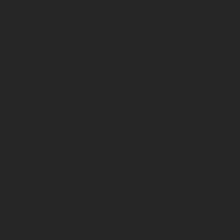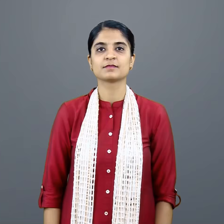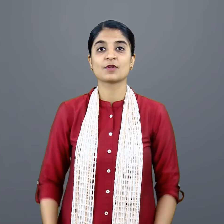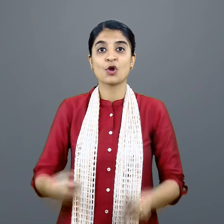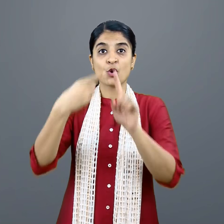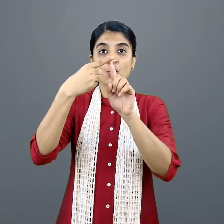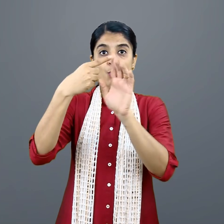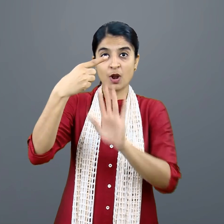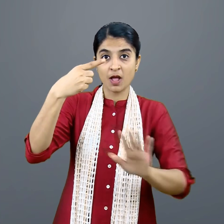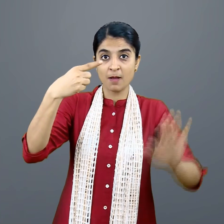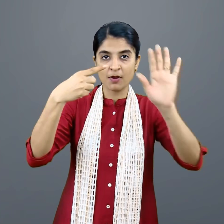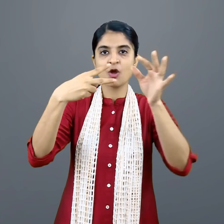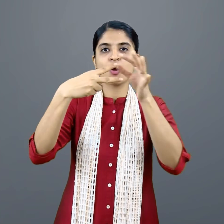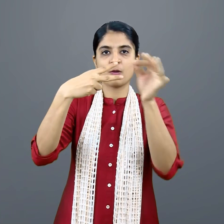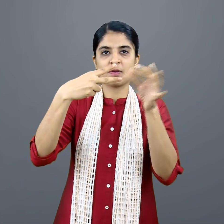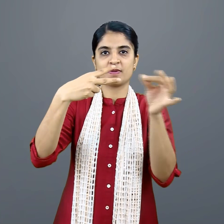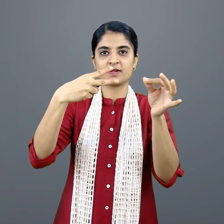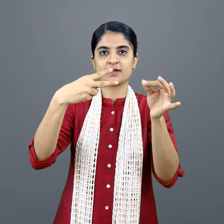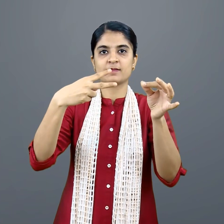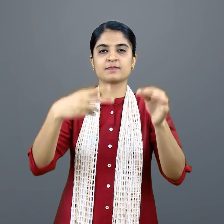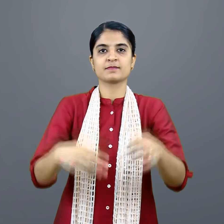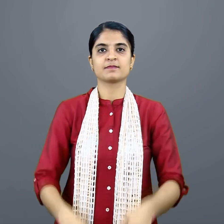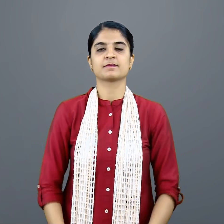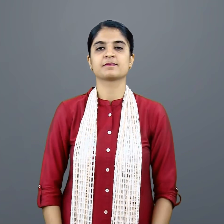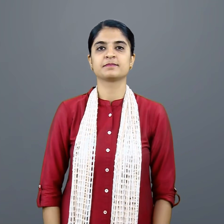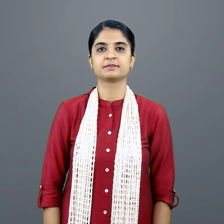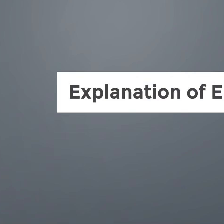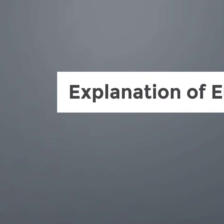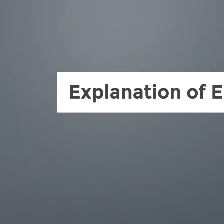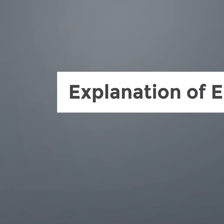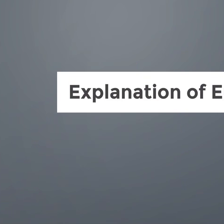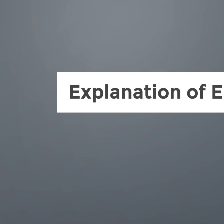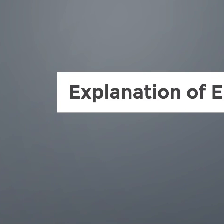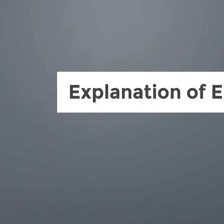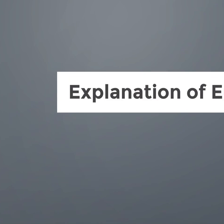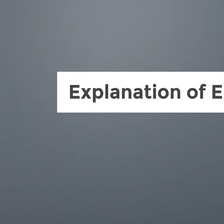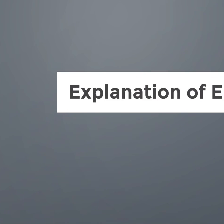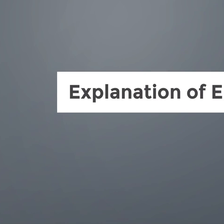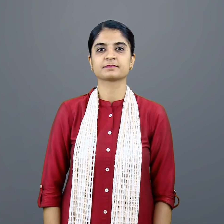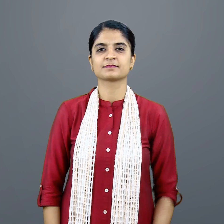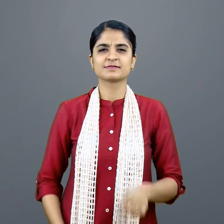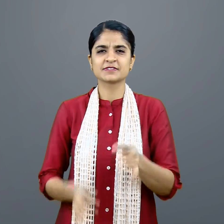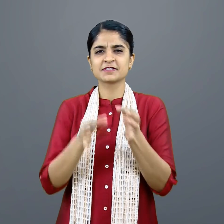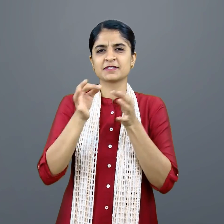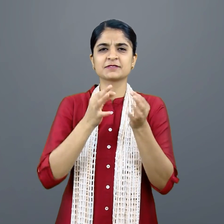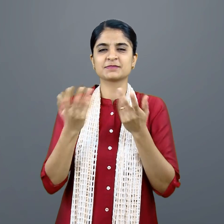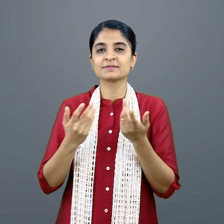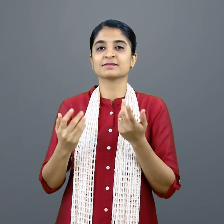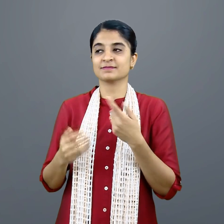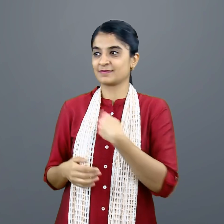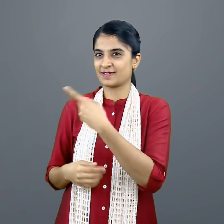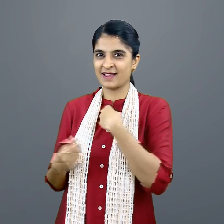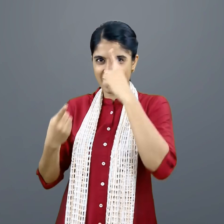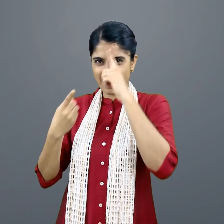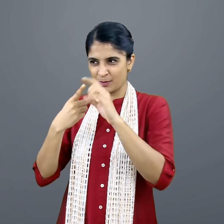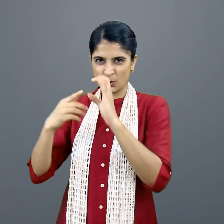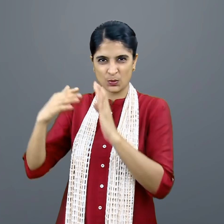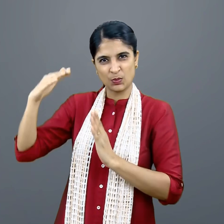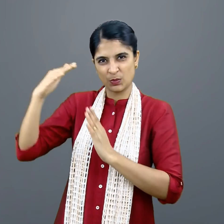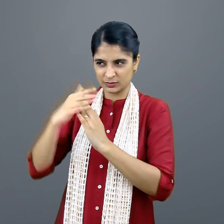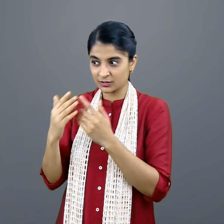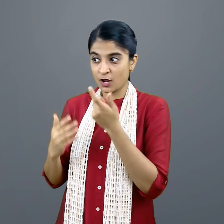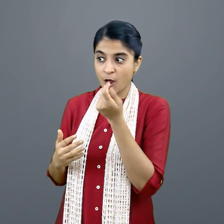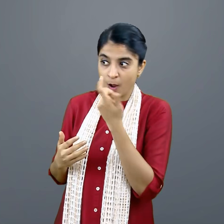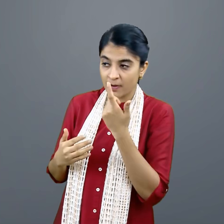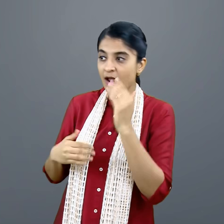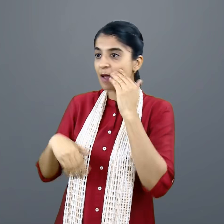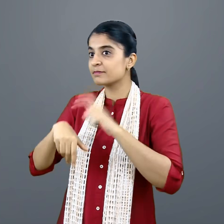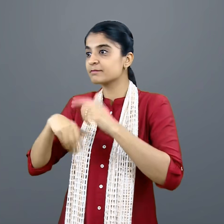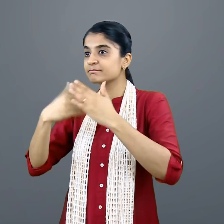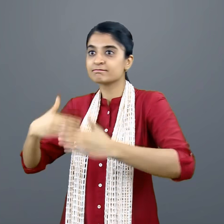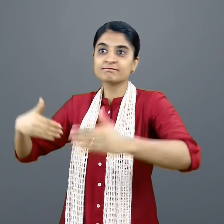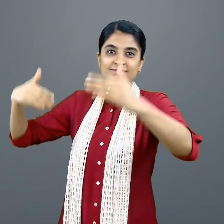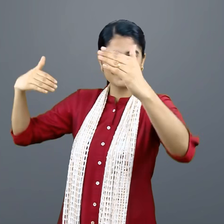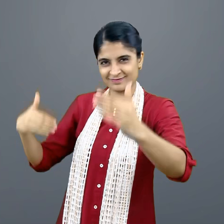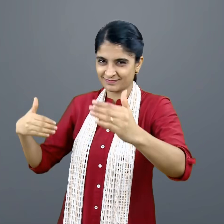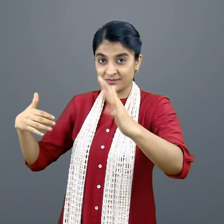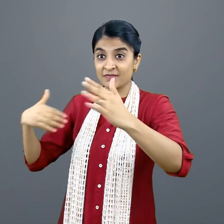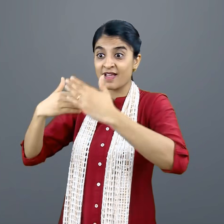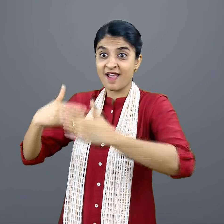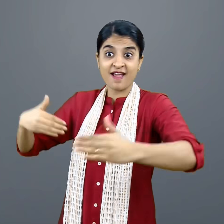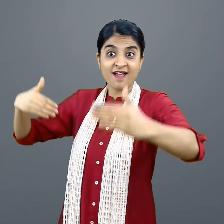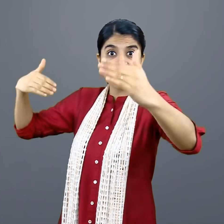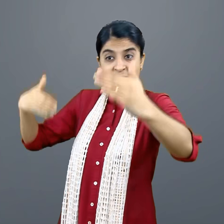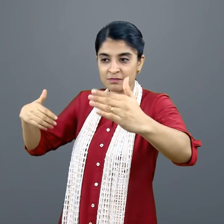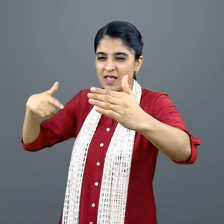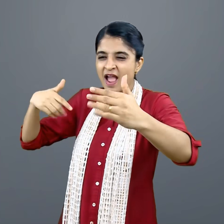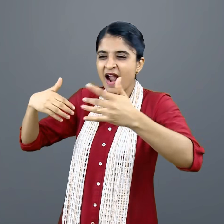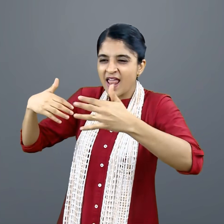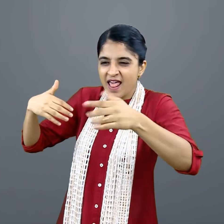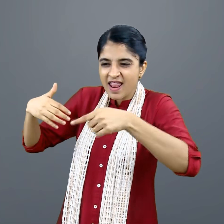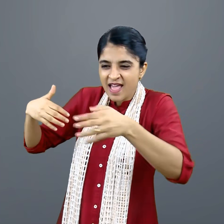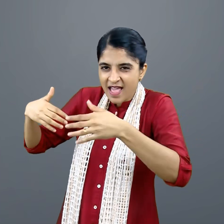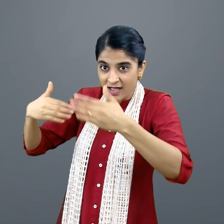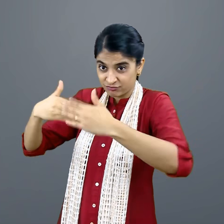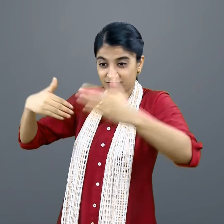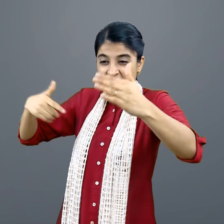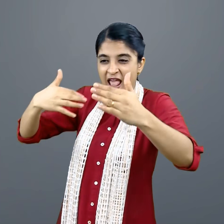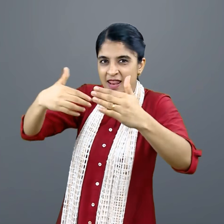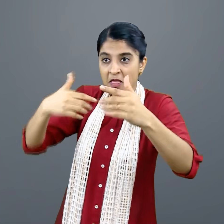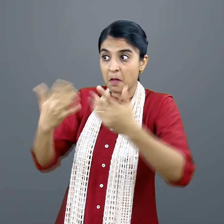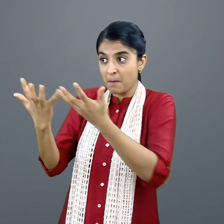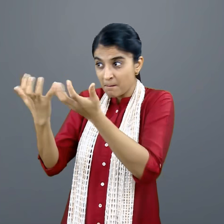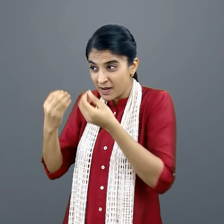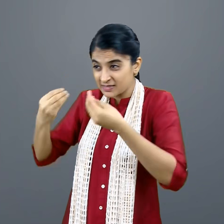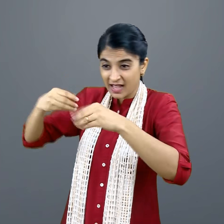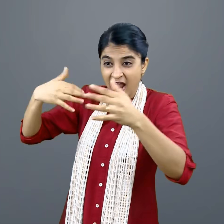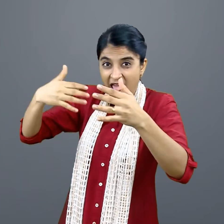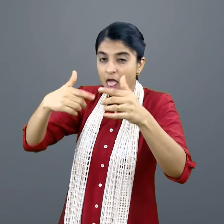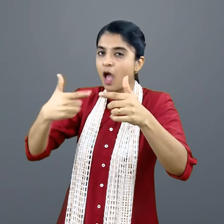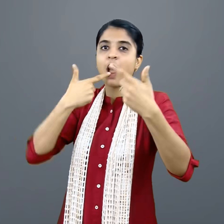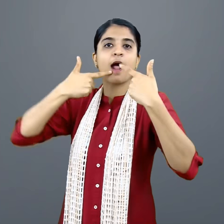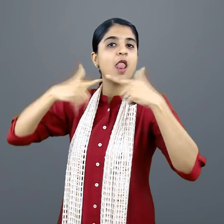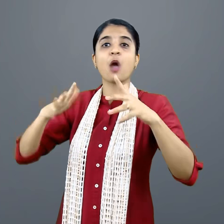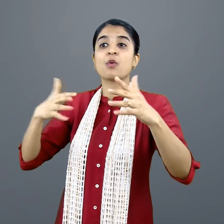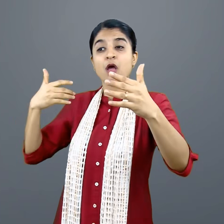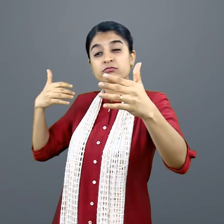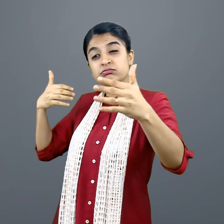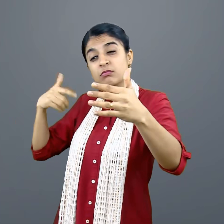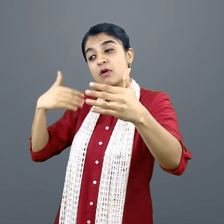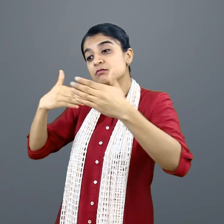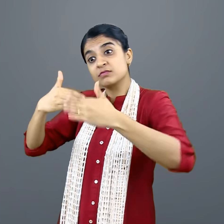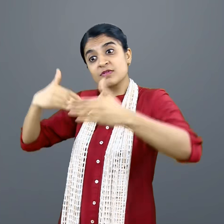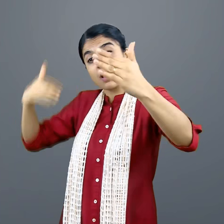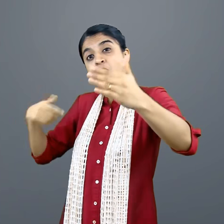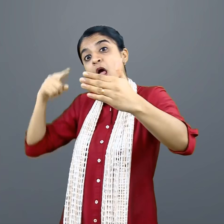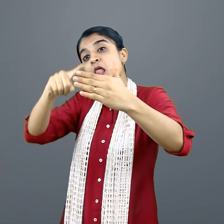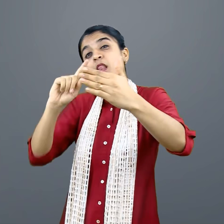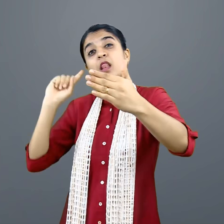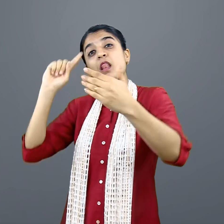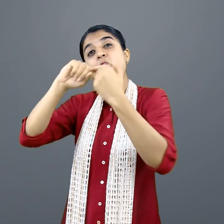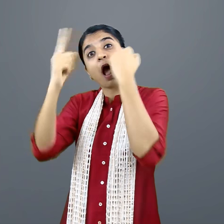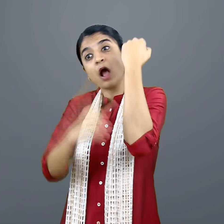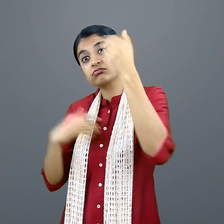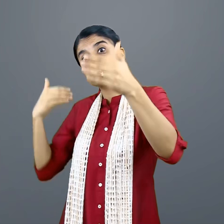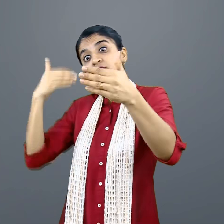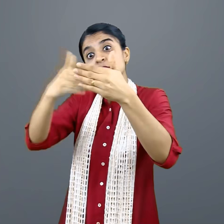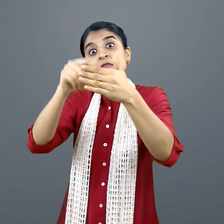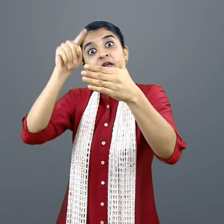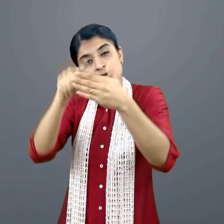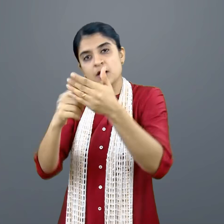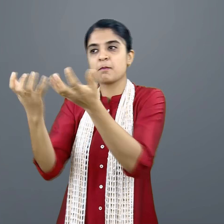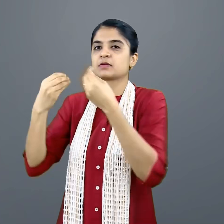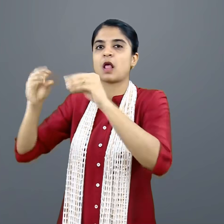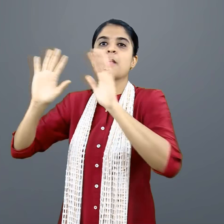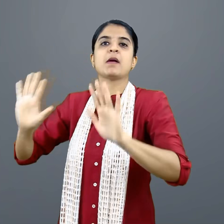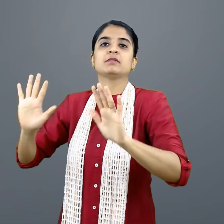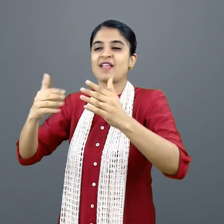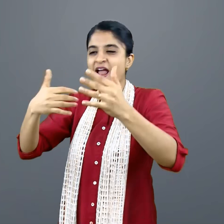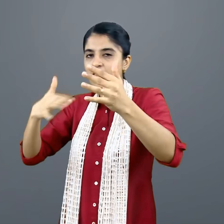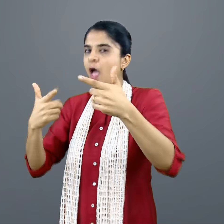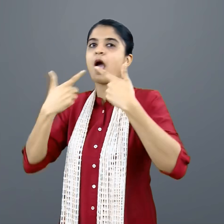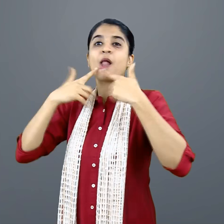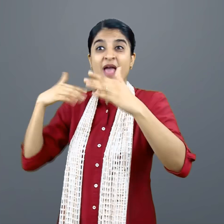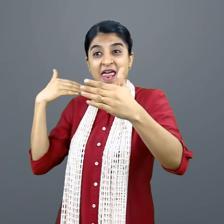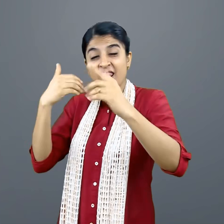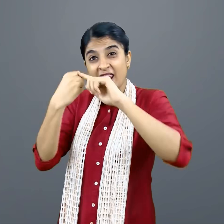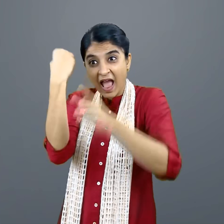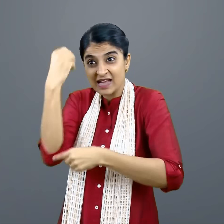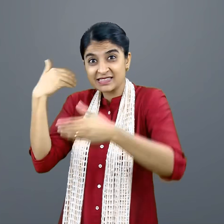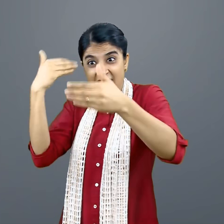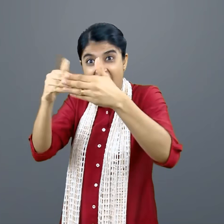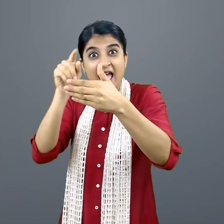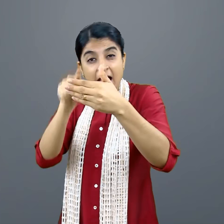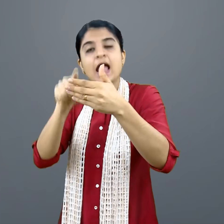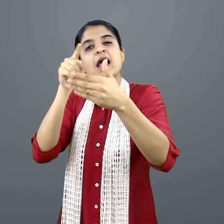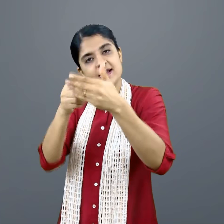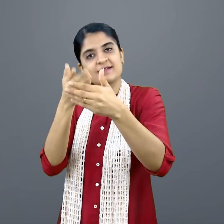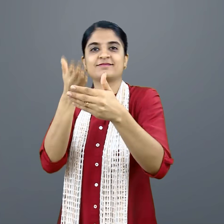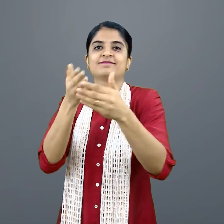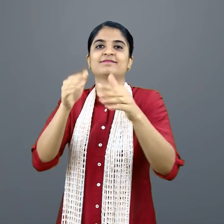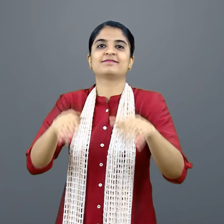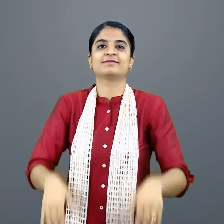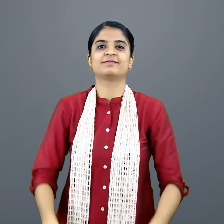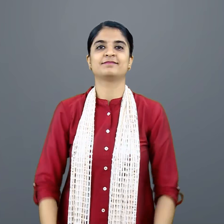European option